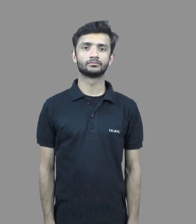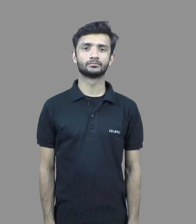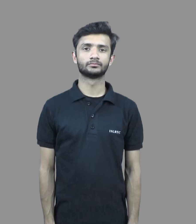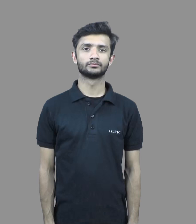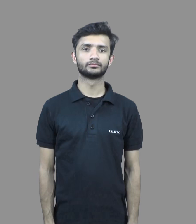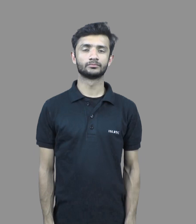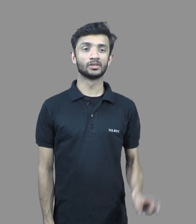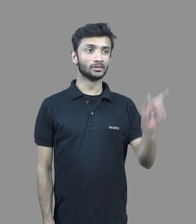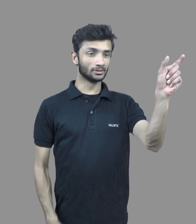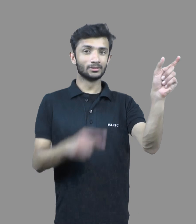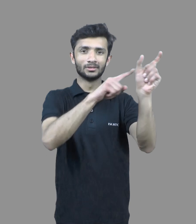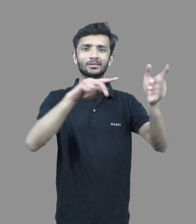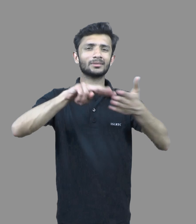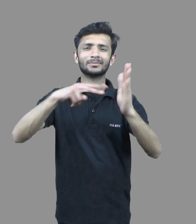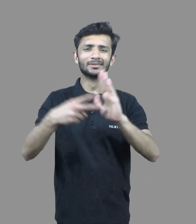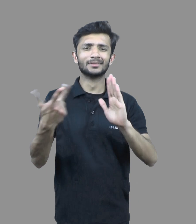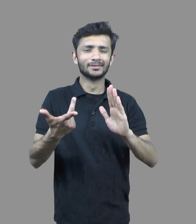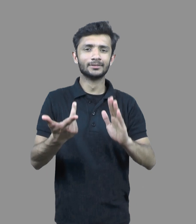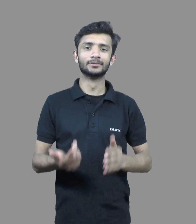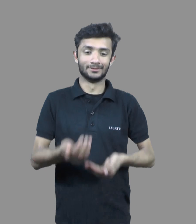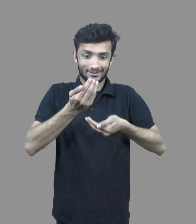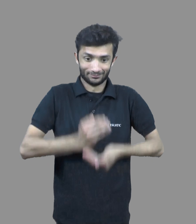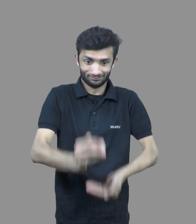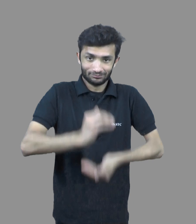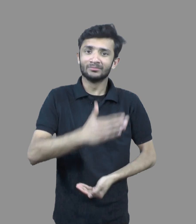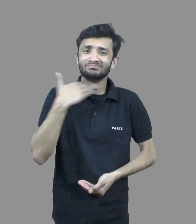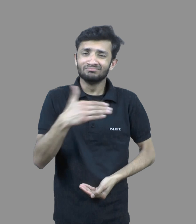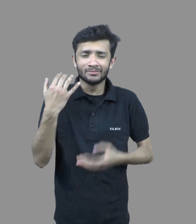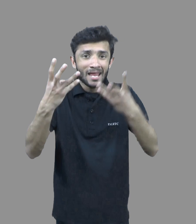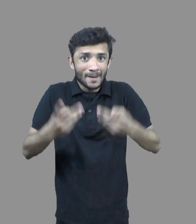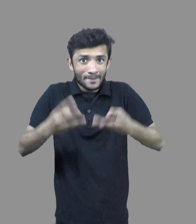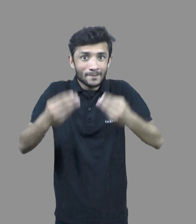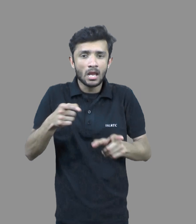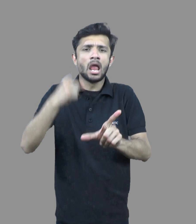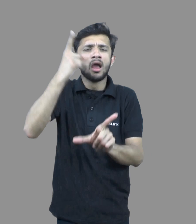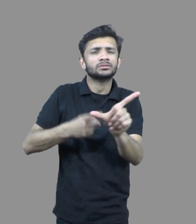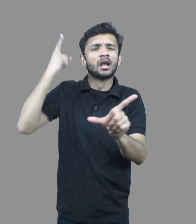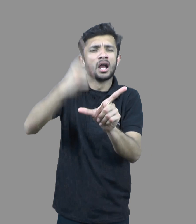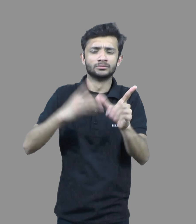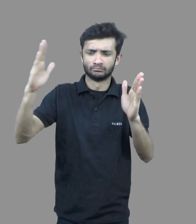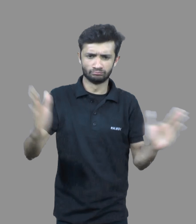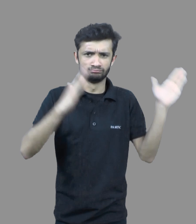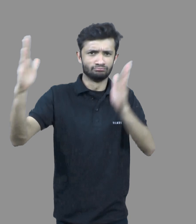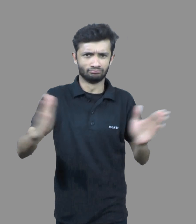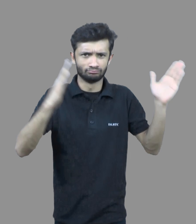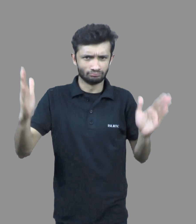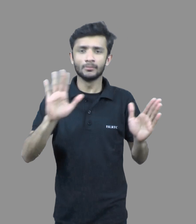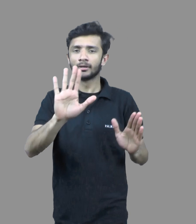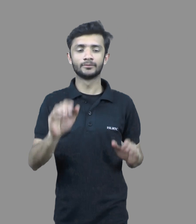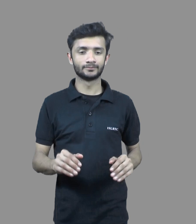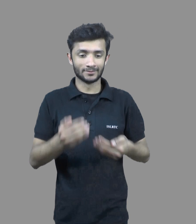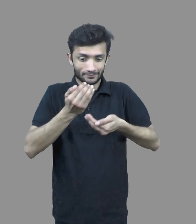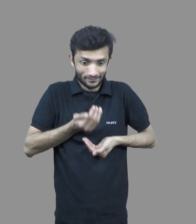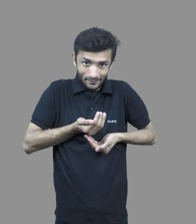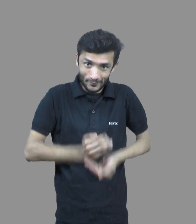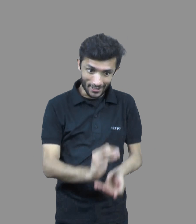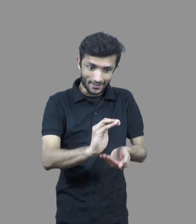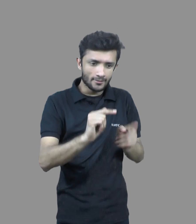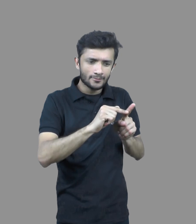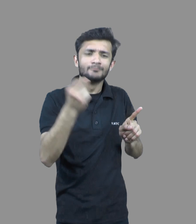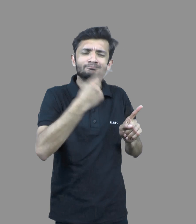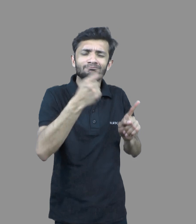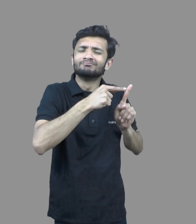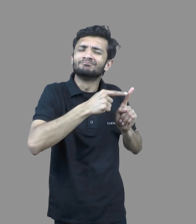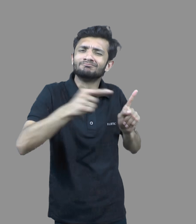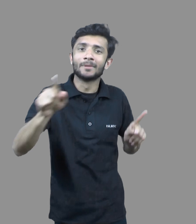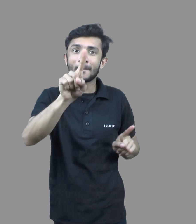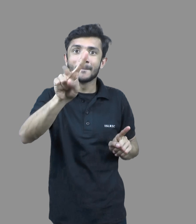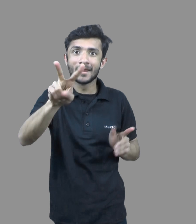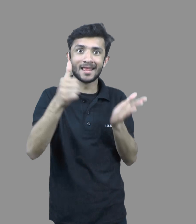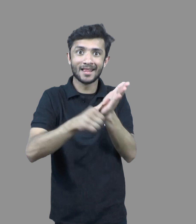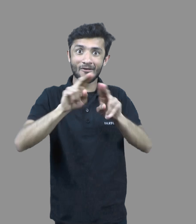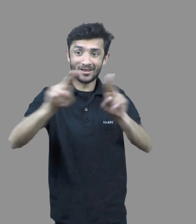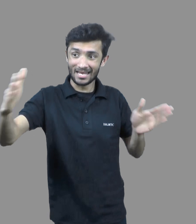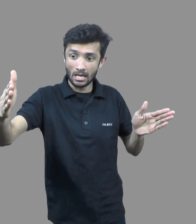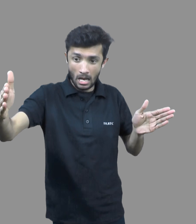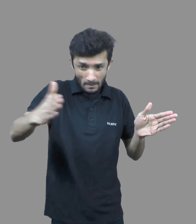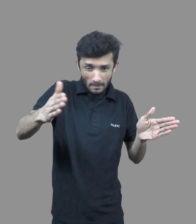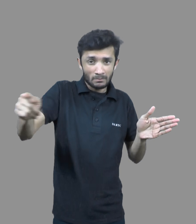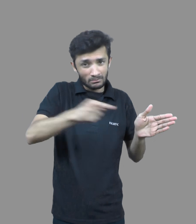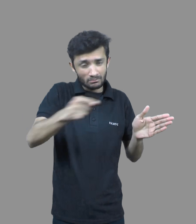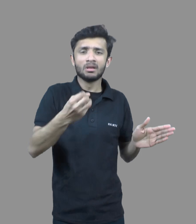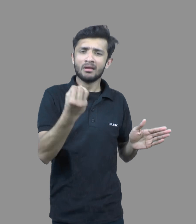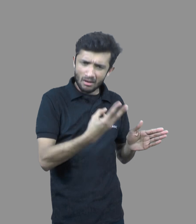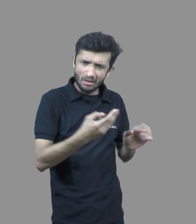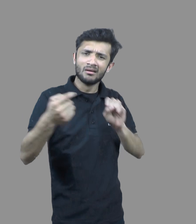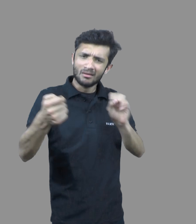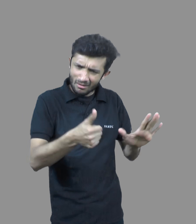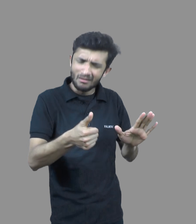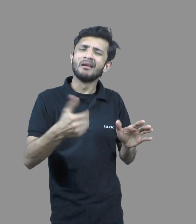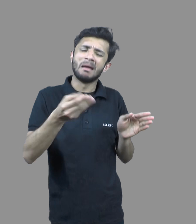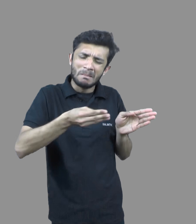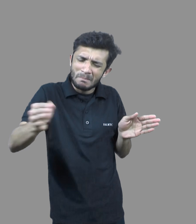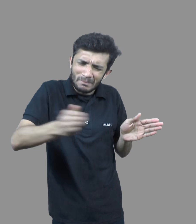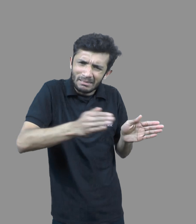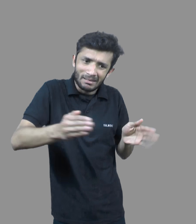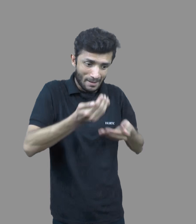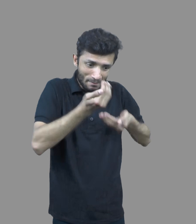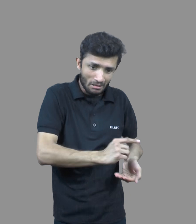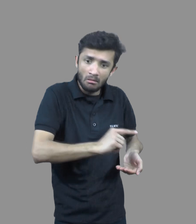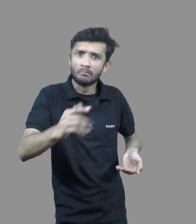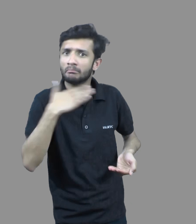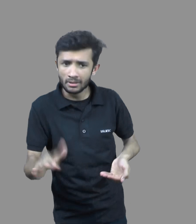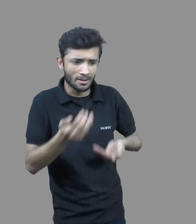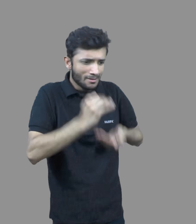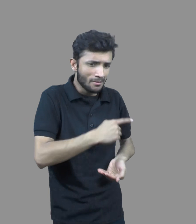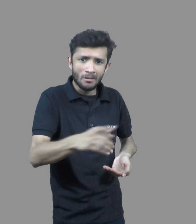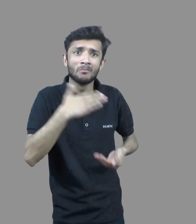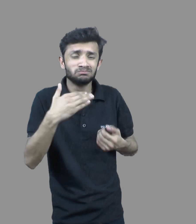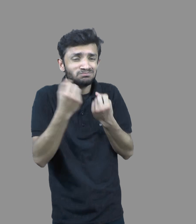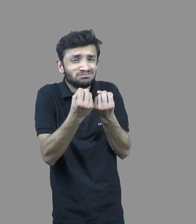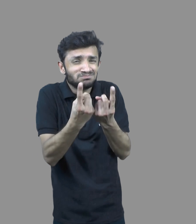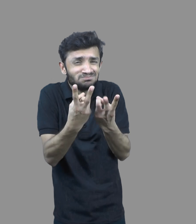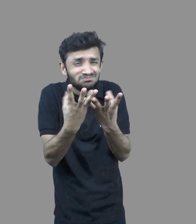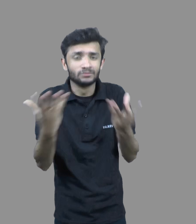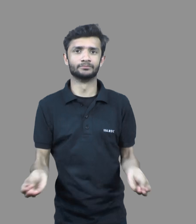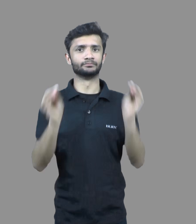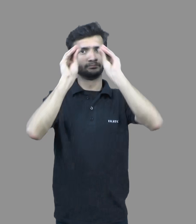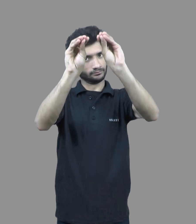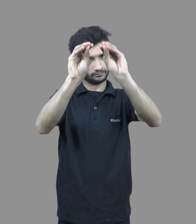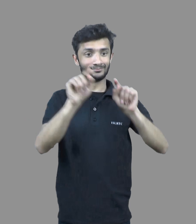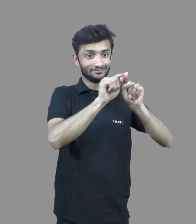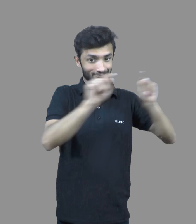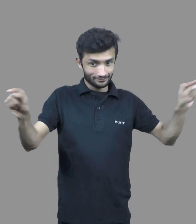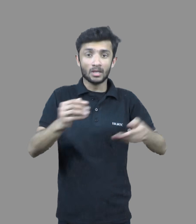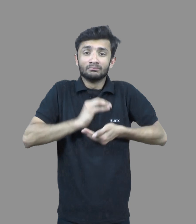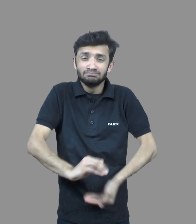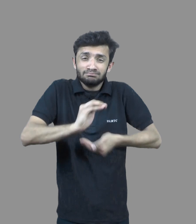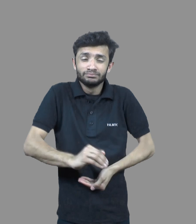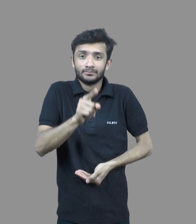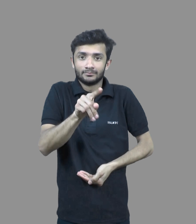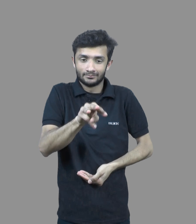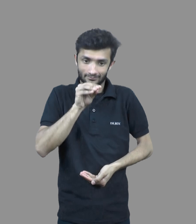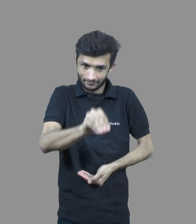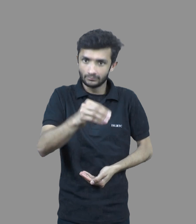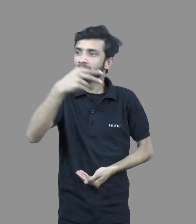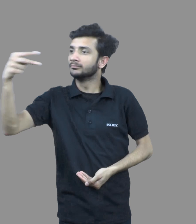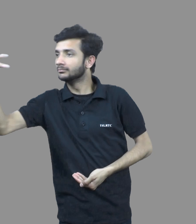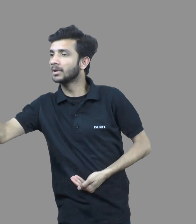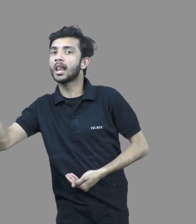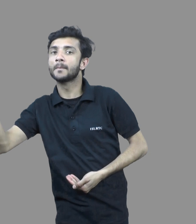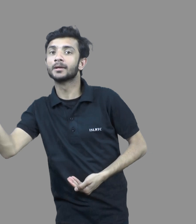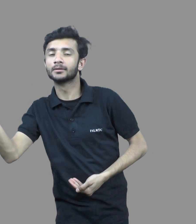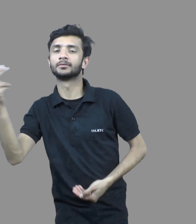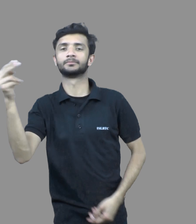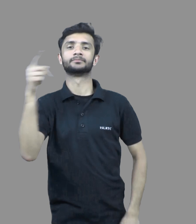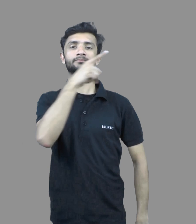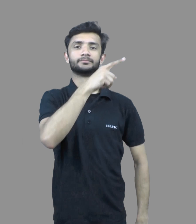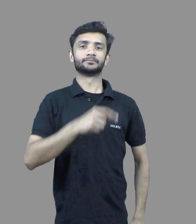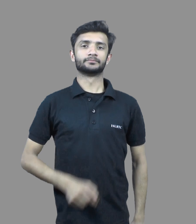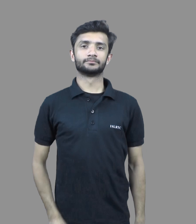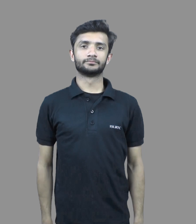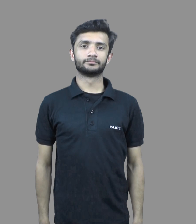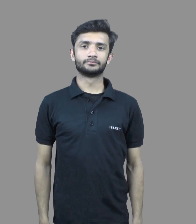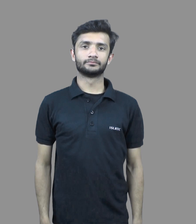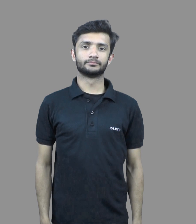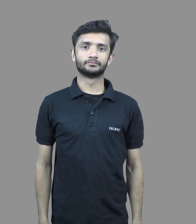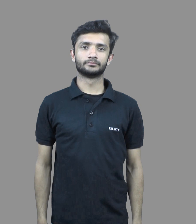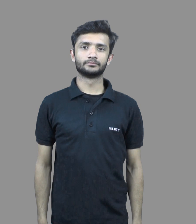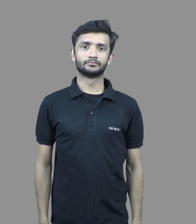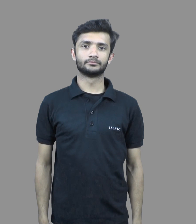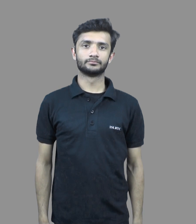Infant Mortality Rate